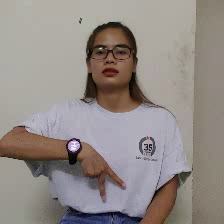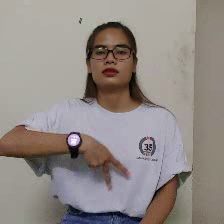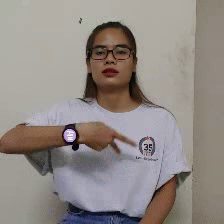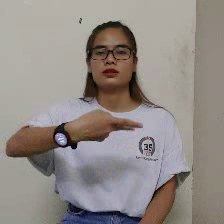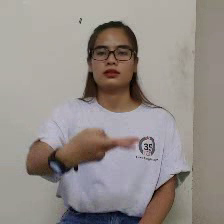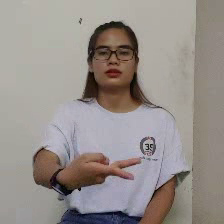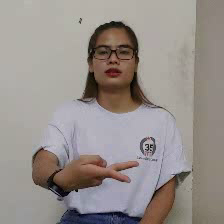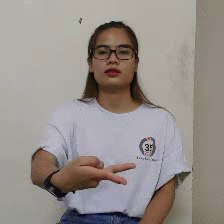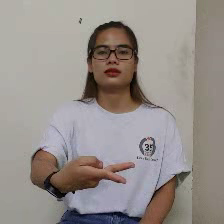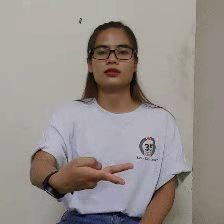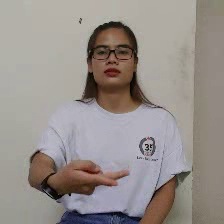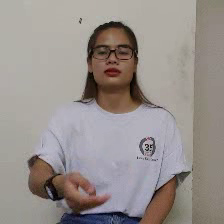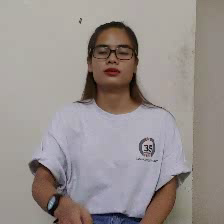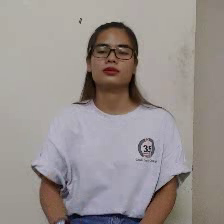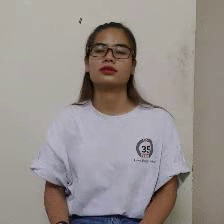Hy sinh